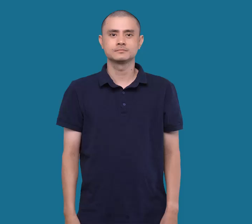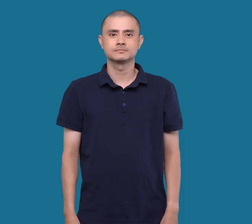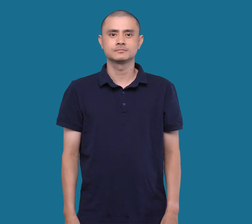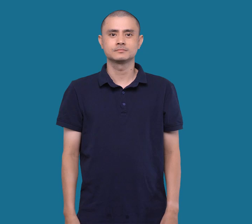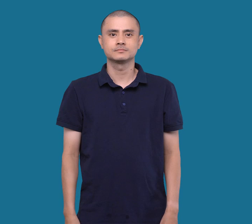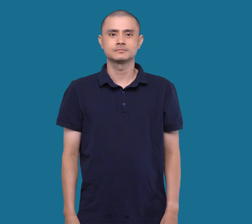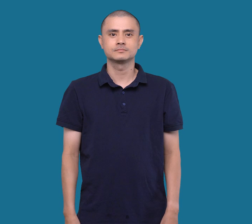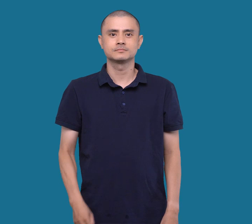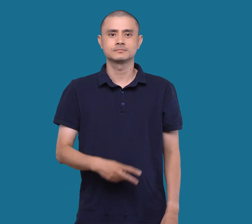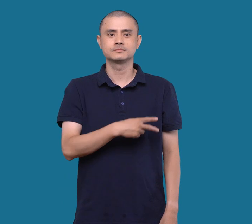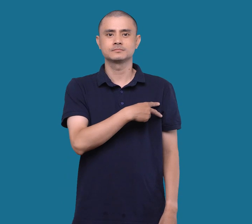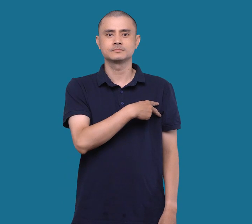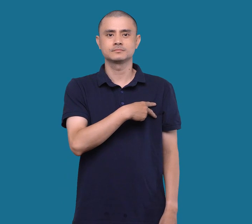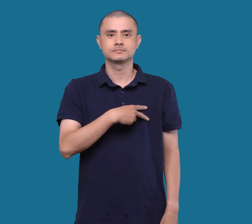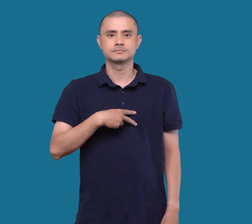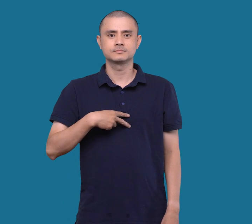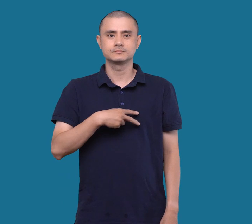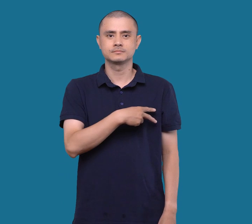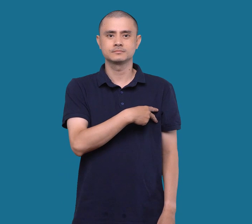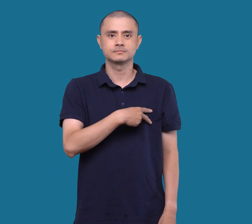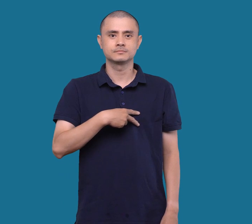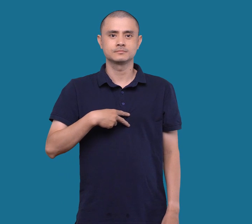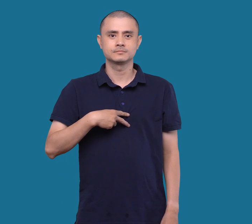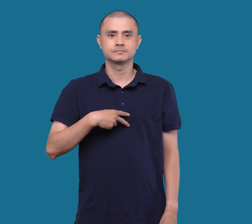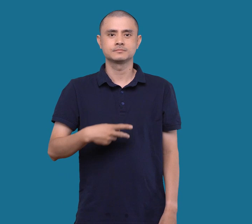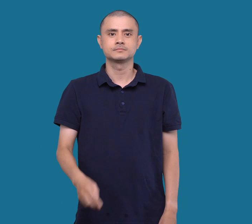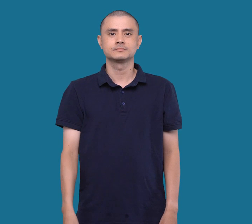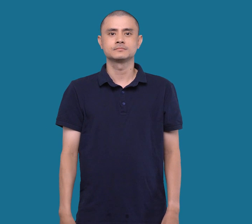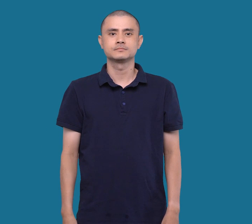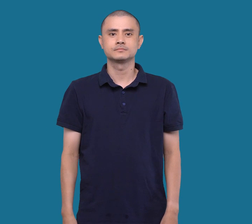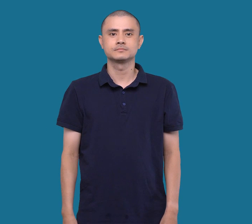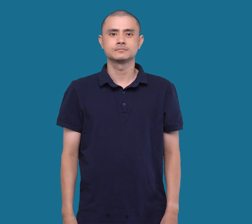nhân viên